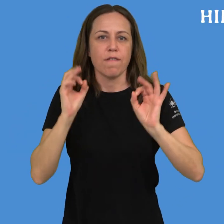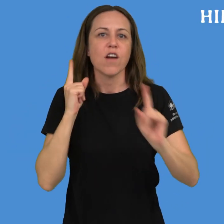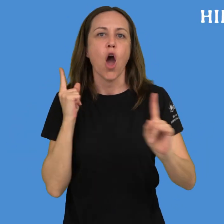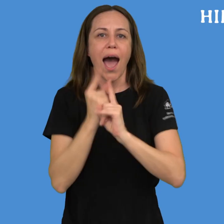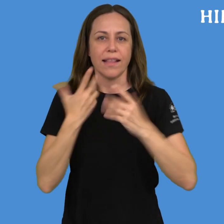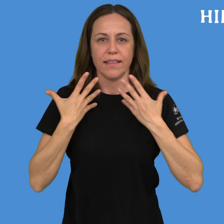contra